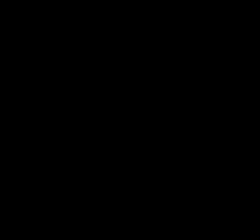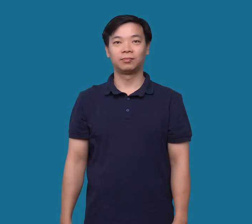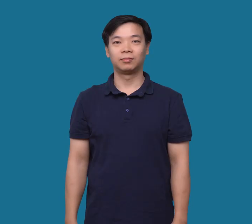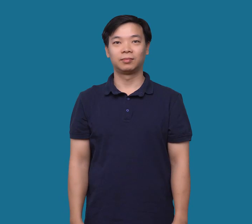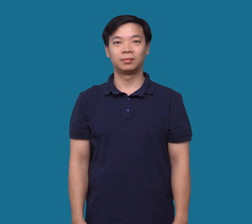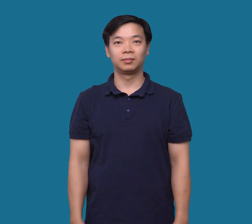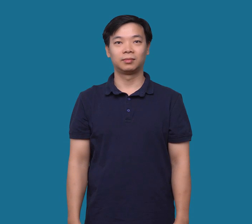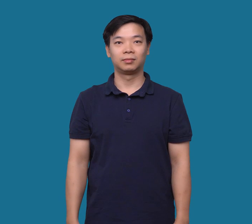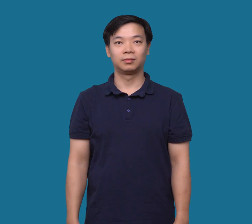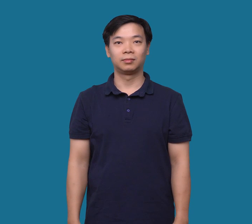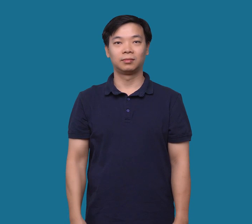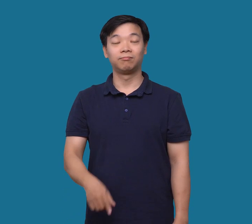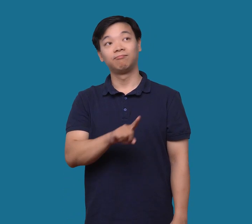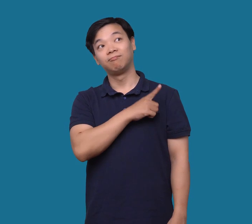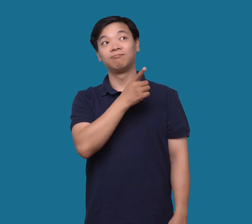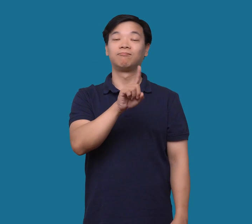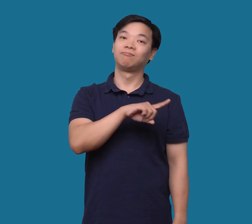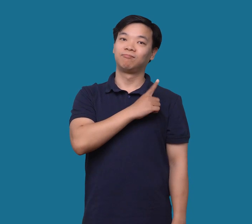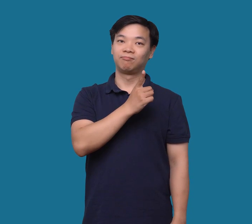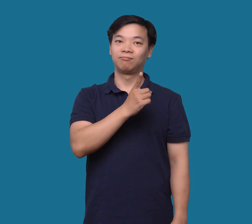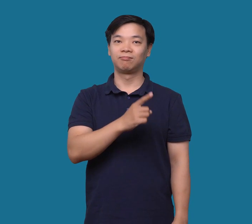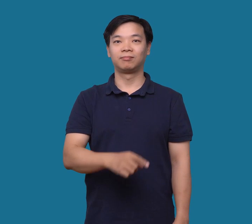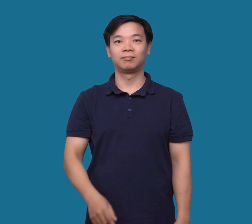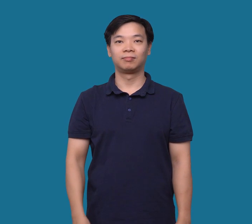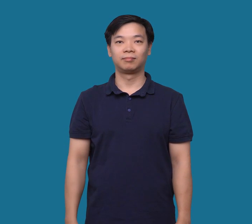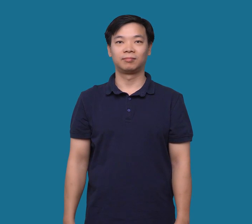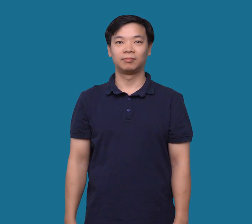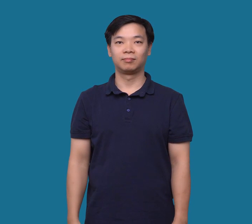tự do